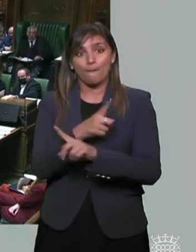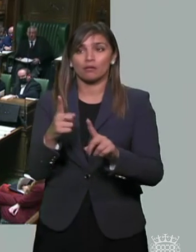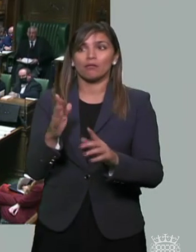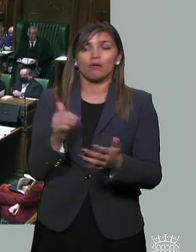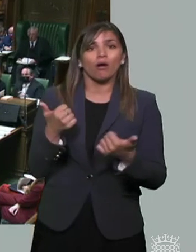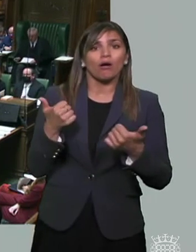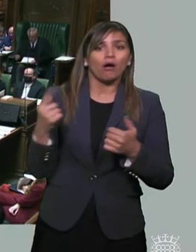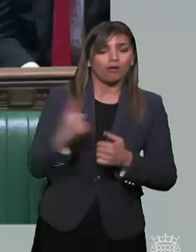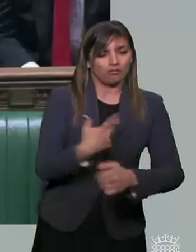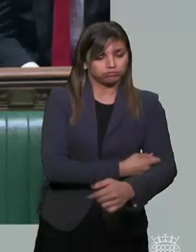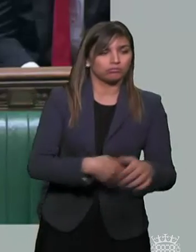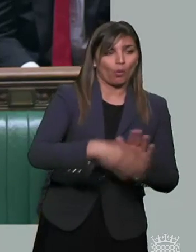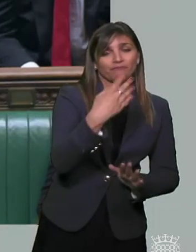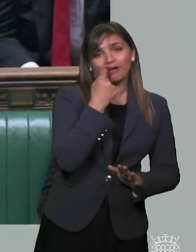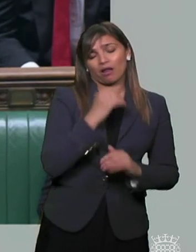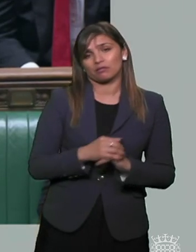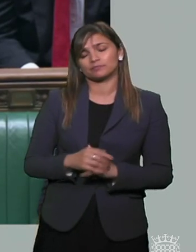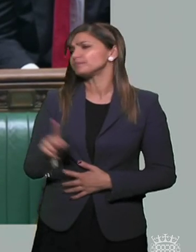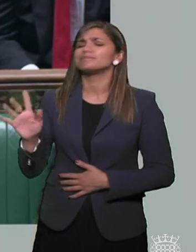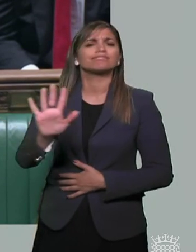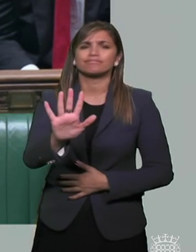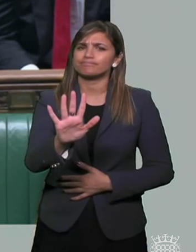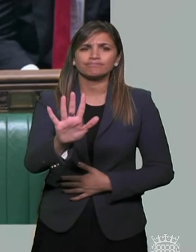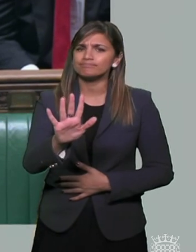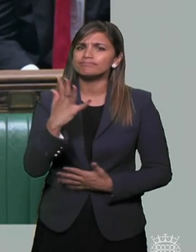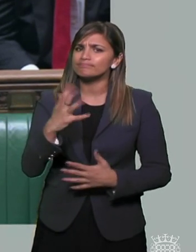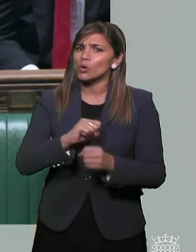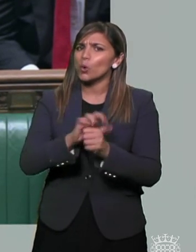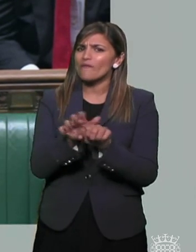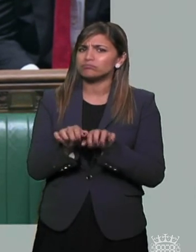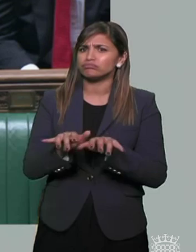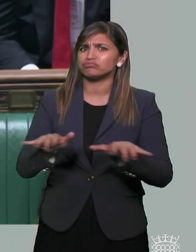The virus is spreading once again, and lives and livelihoods are at risk.